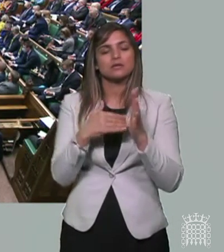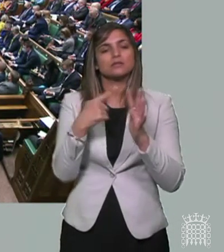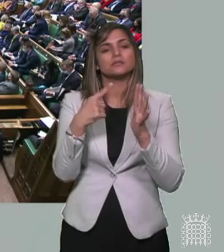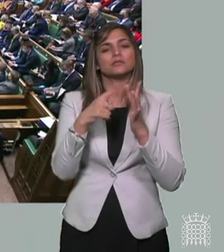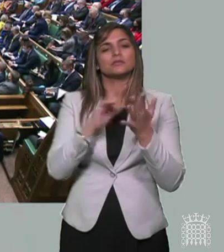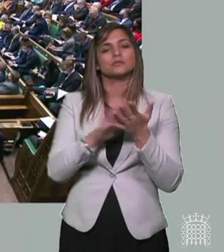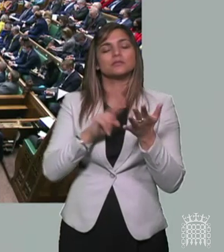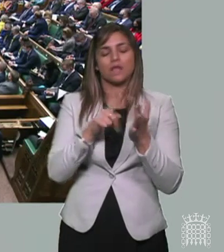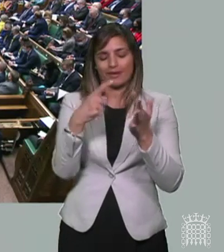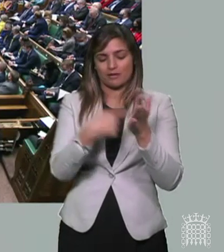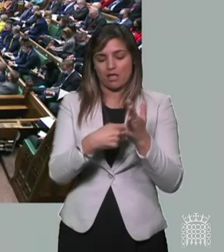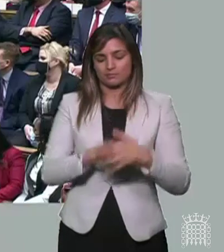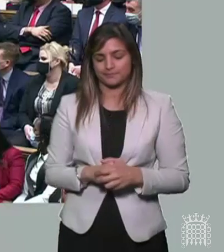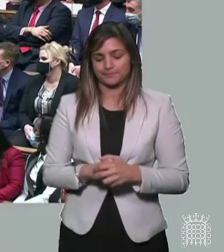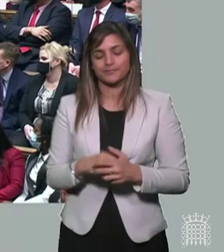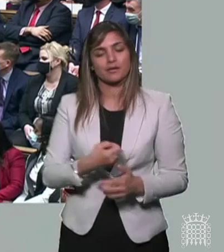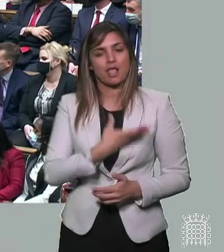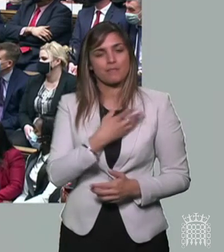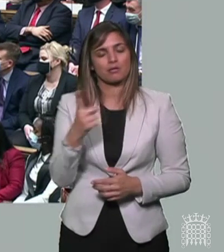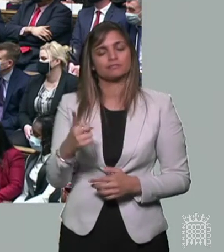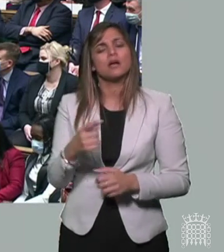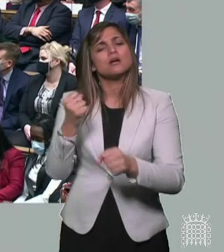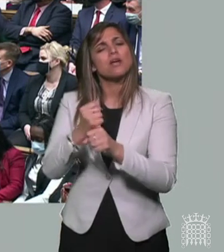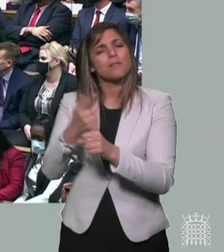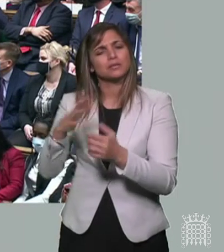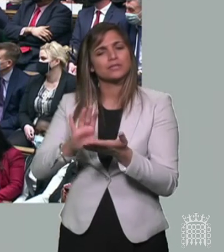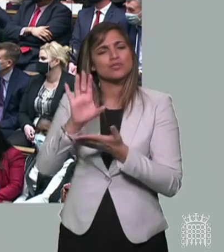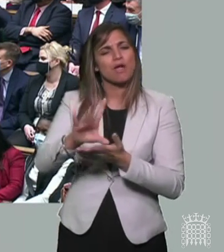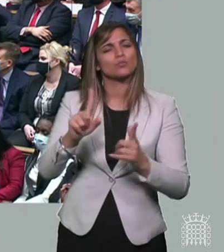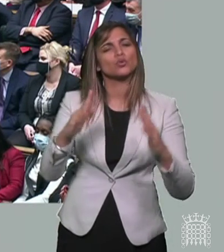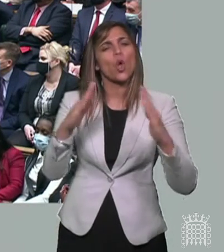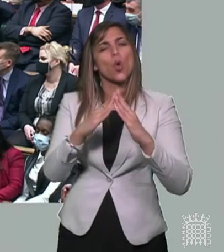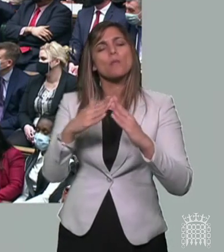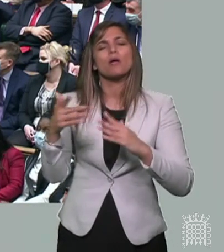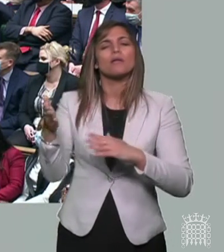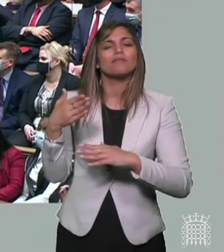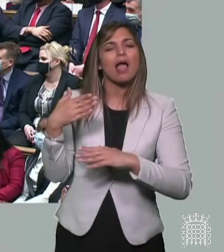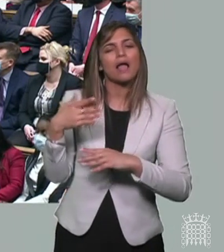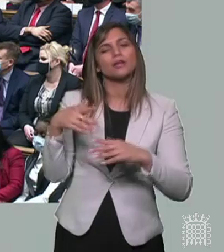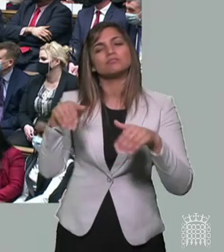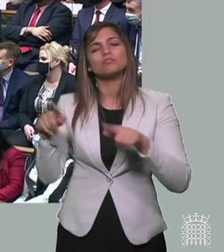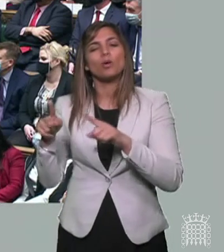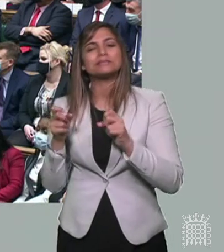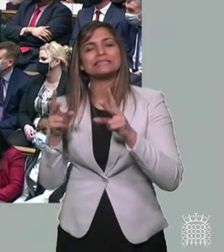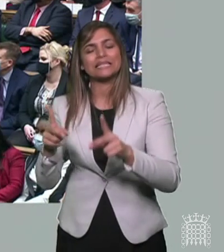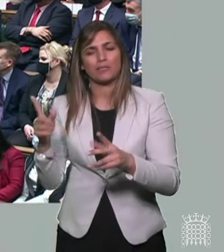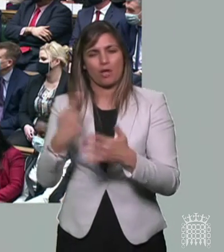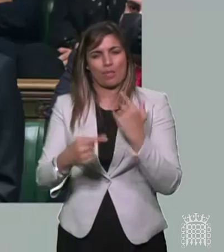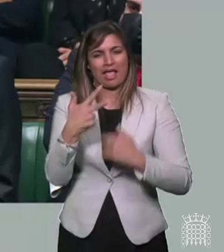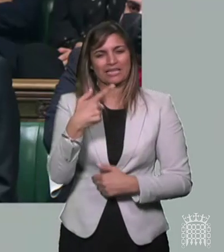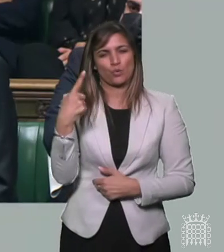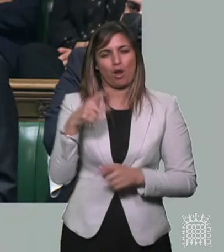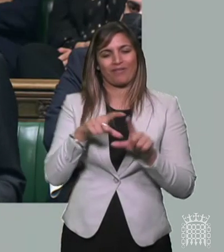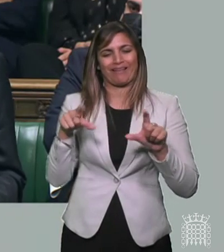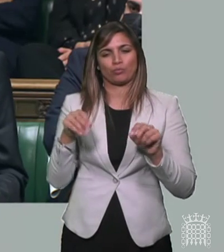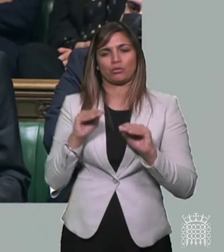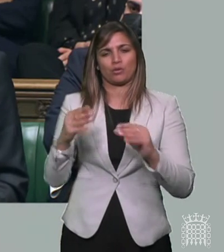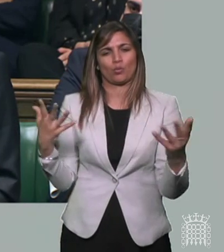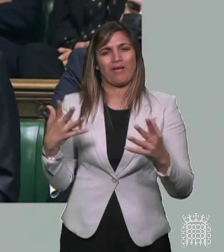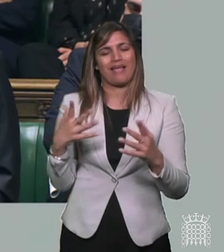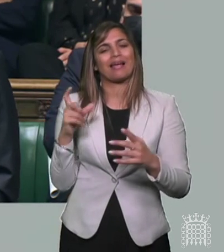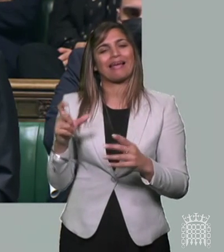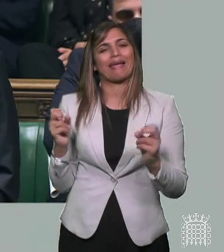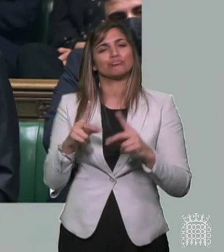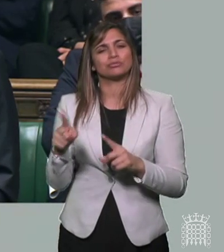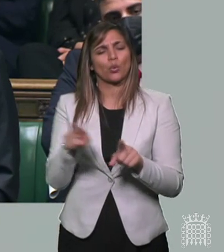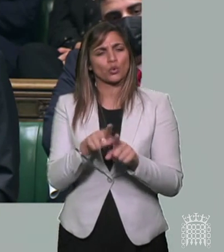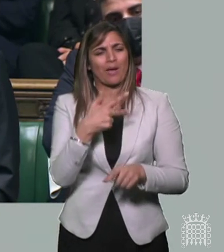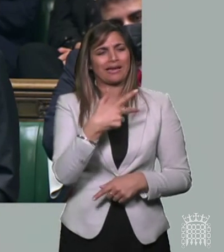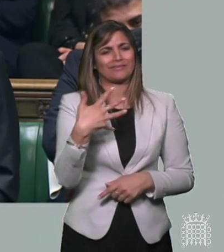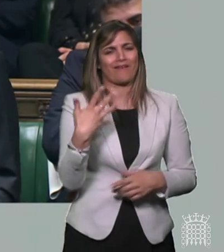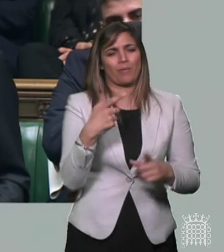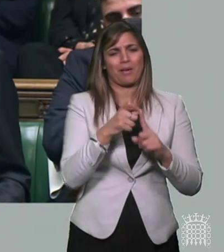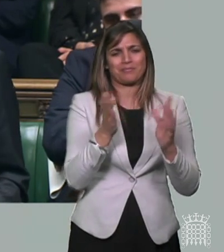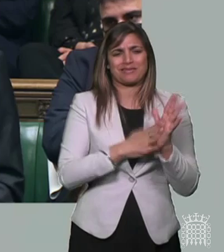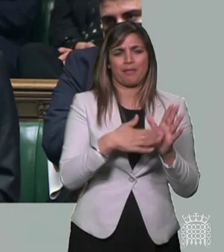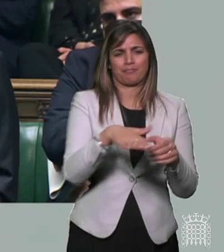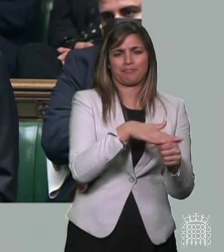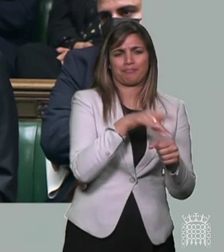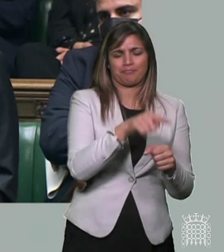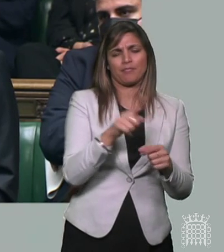The Government’s flagship green homes grant scheme collapsed in a £1.5 billion shambles at the end of last year, with just 81 vouchers issued in Cambridge and just 85 issued in the Prime Minister’s constituency.